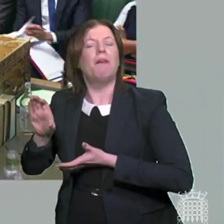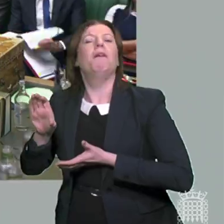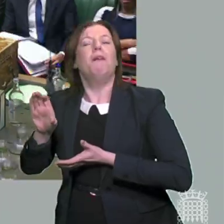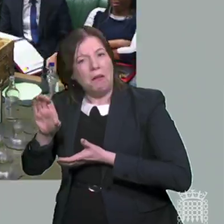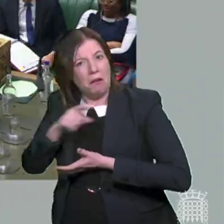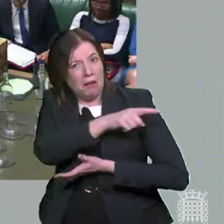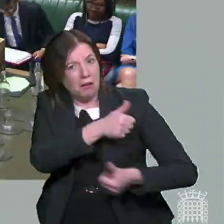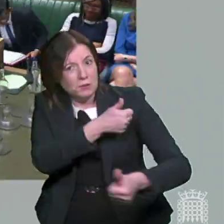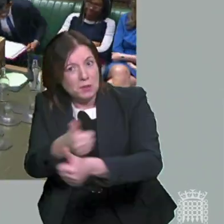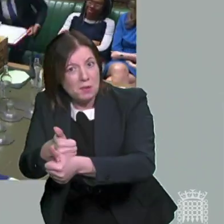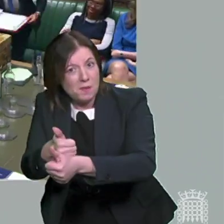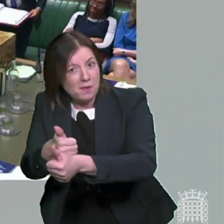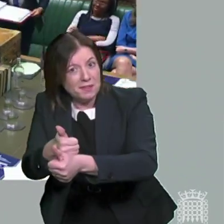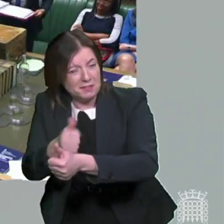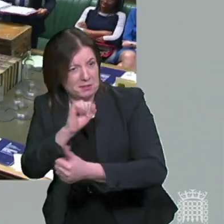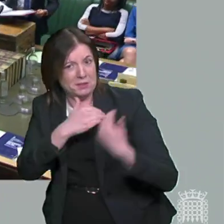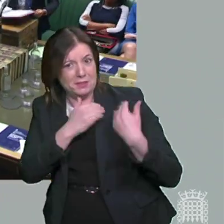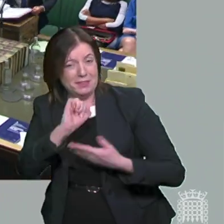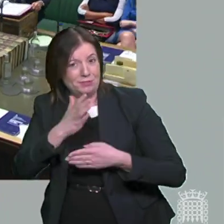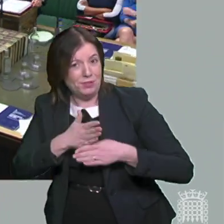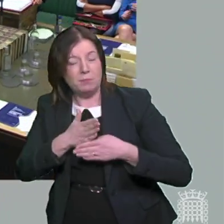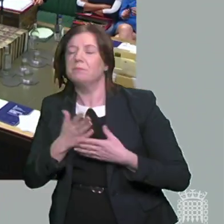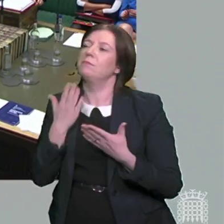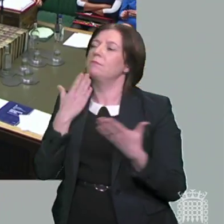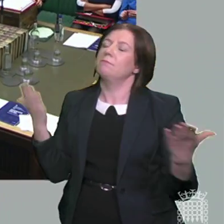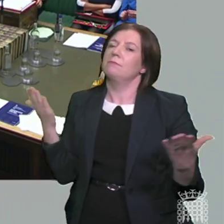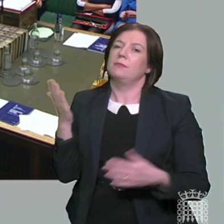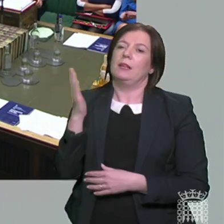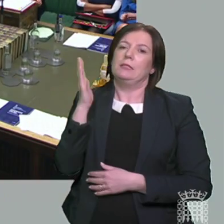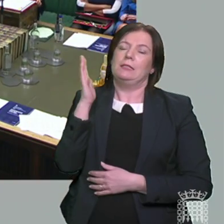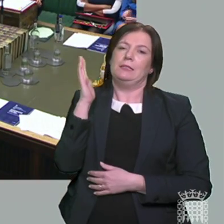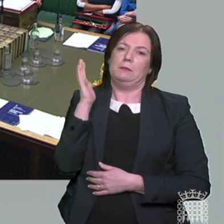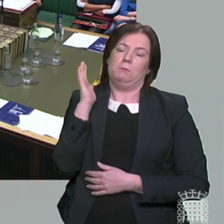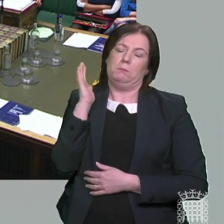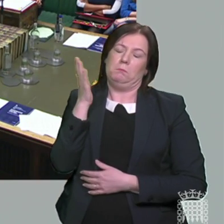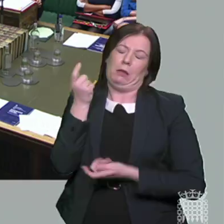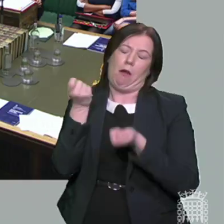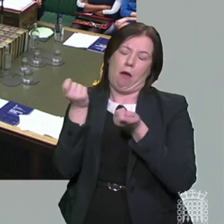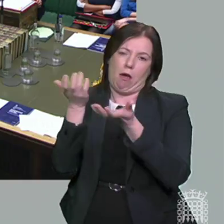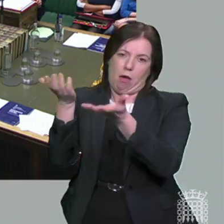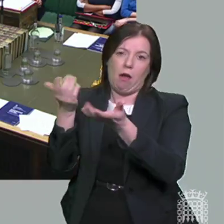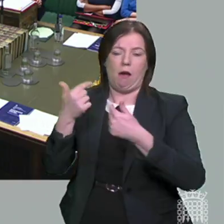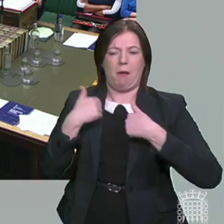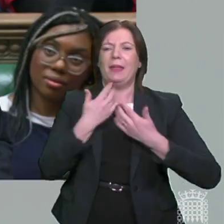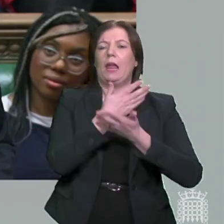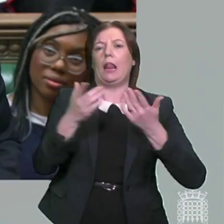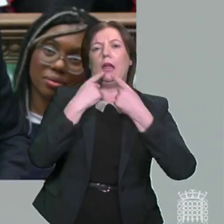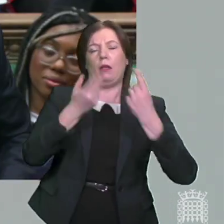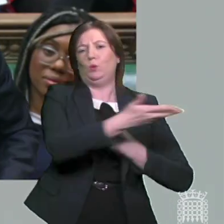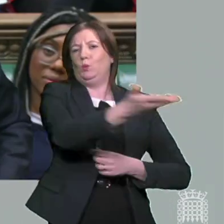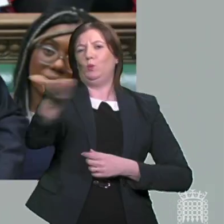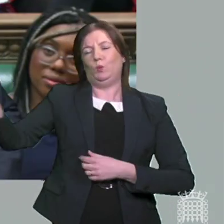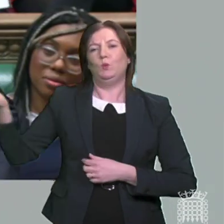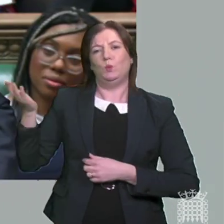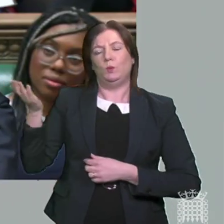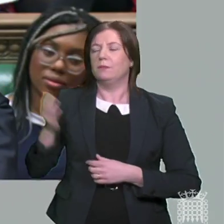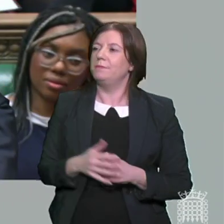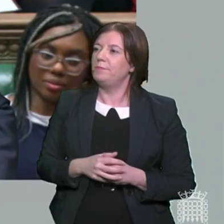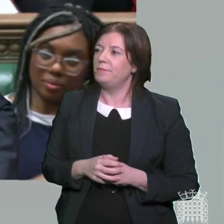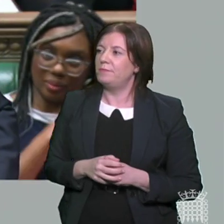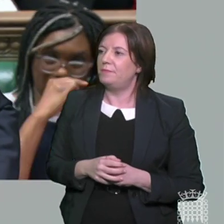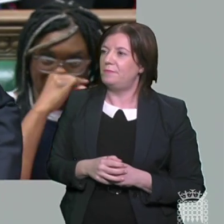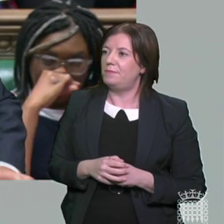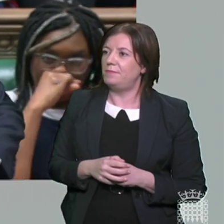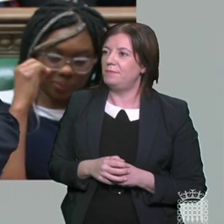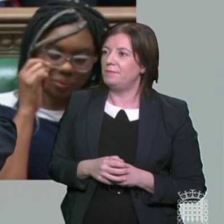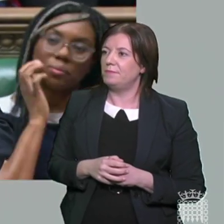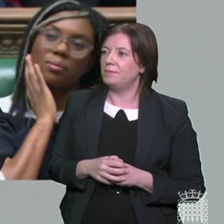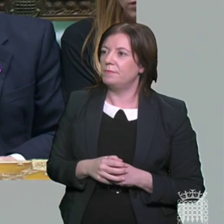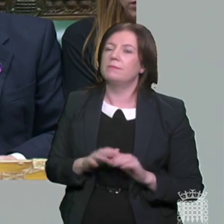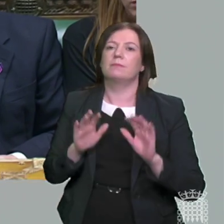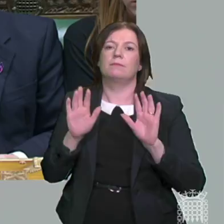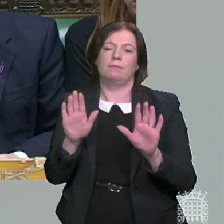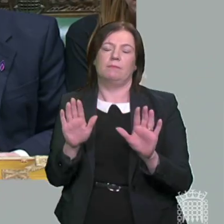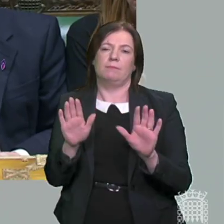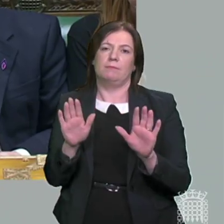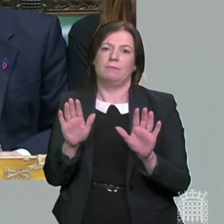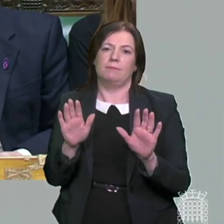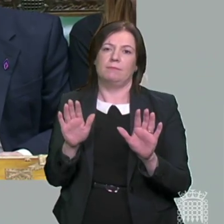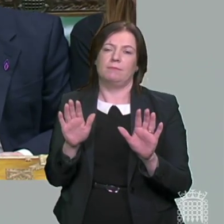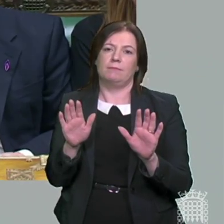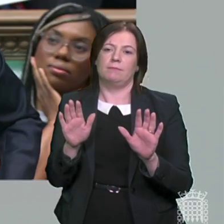I am pleased to make my position on this matter completely clear to the House.